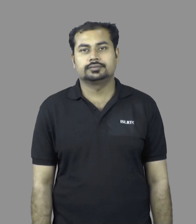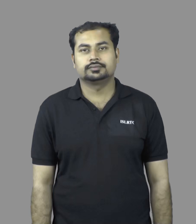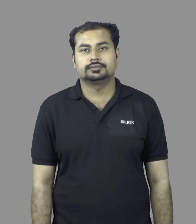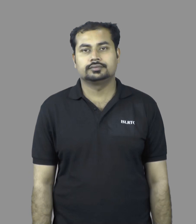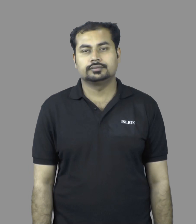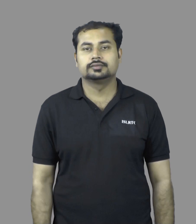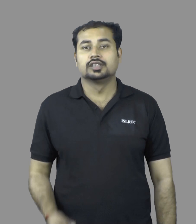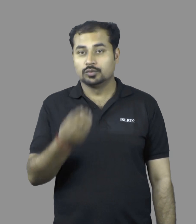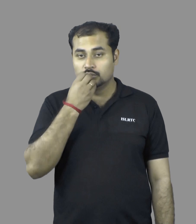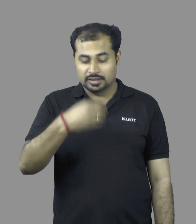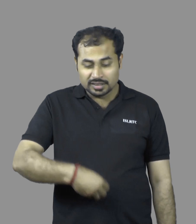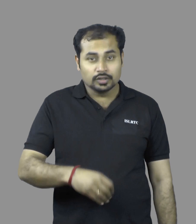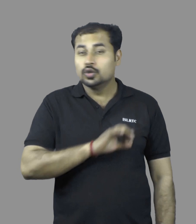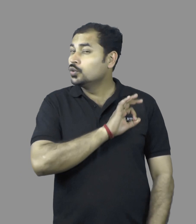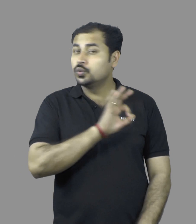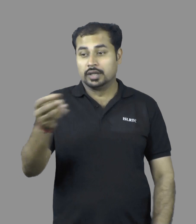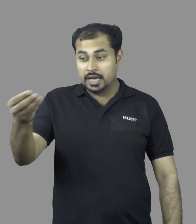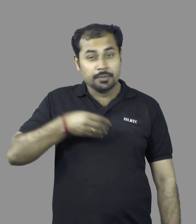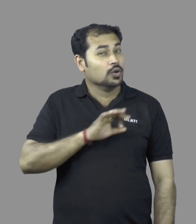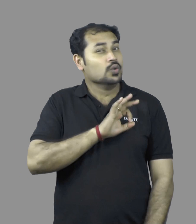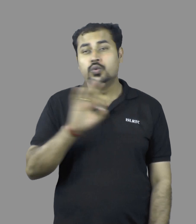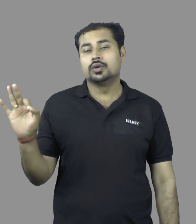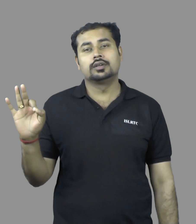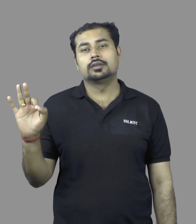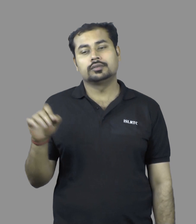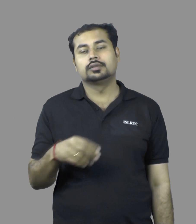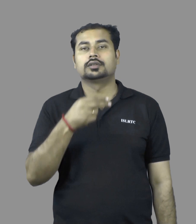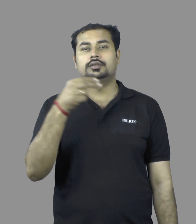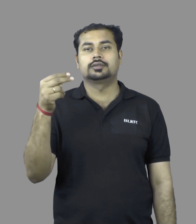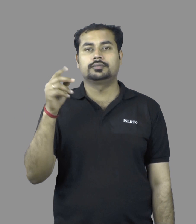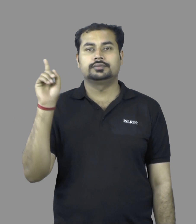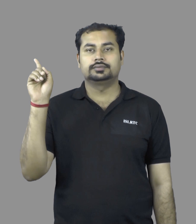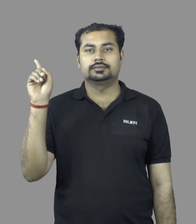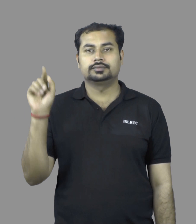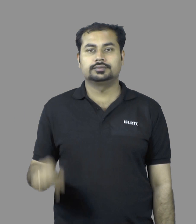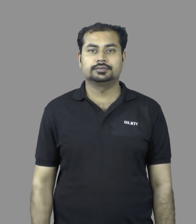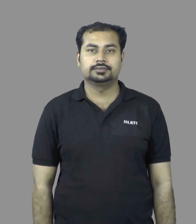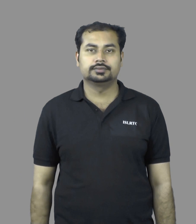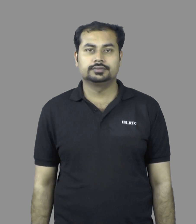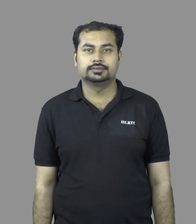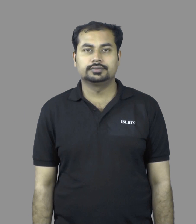Starvation